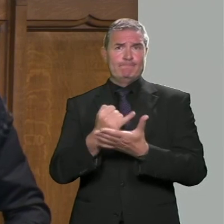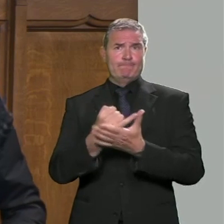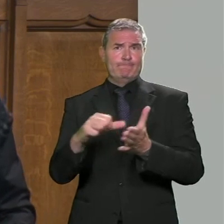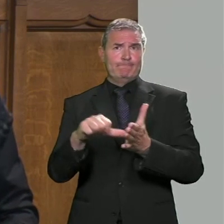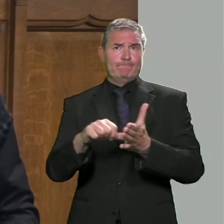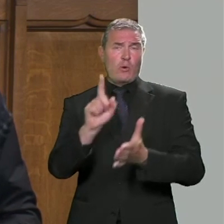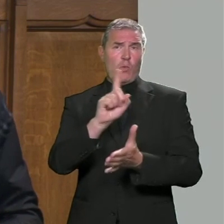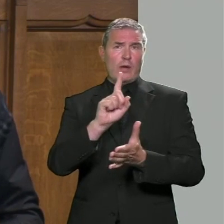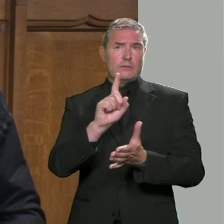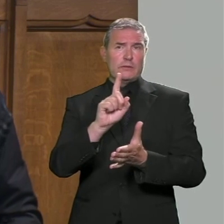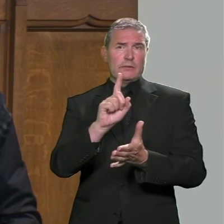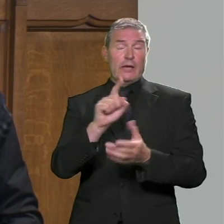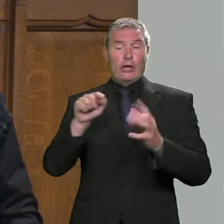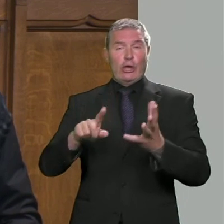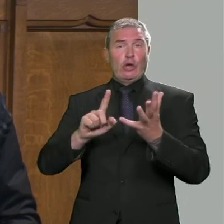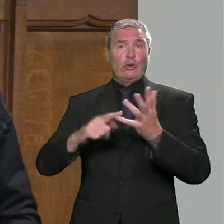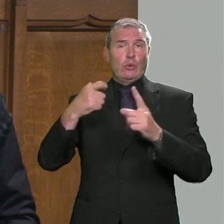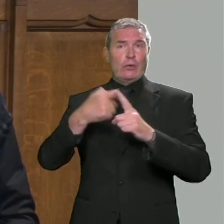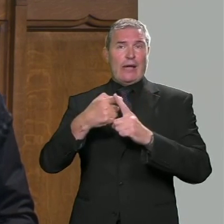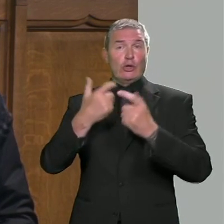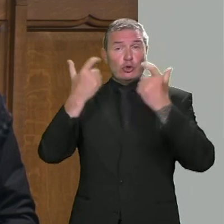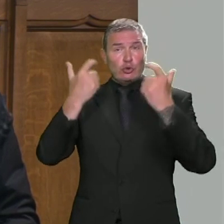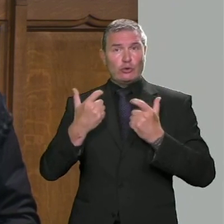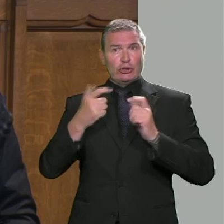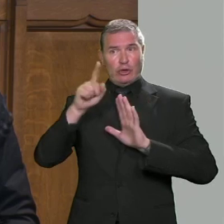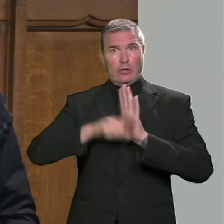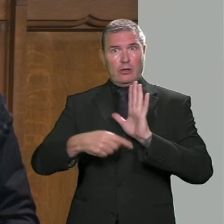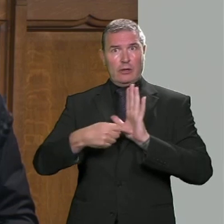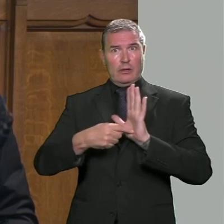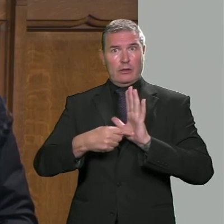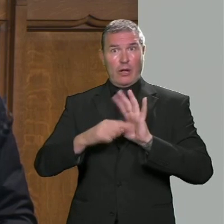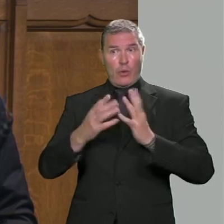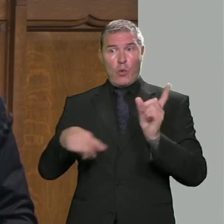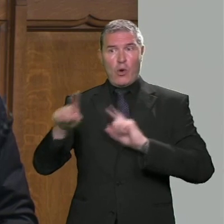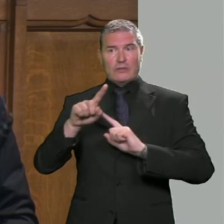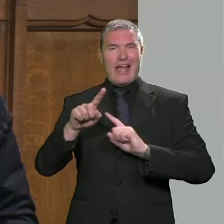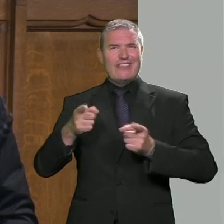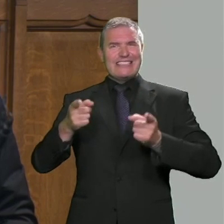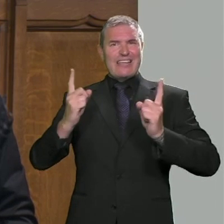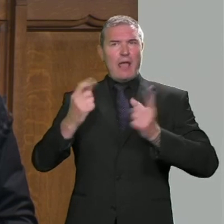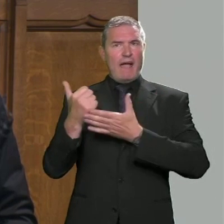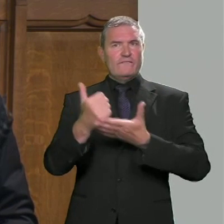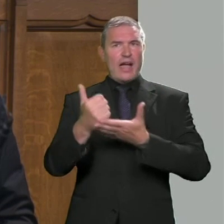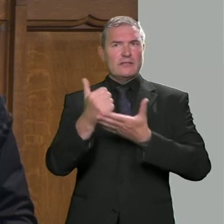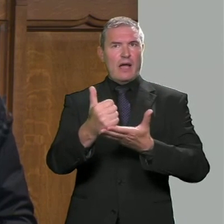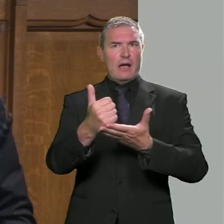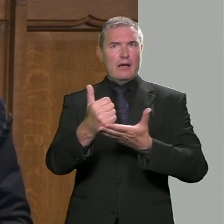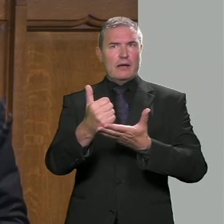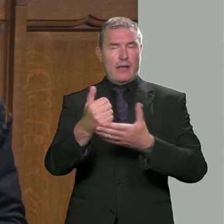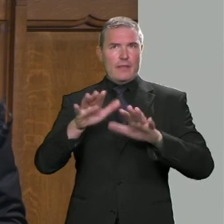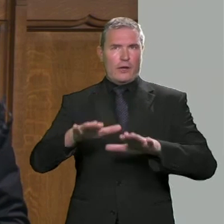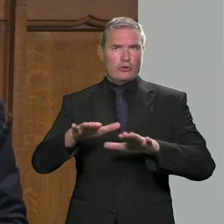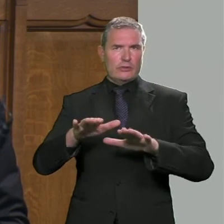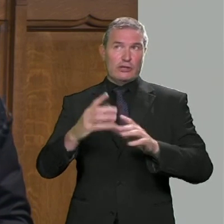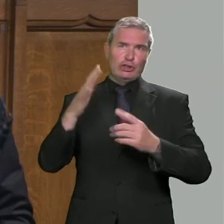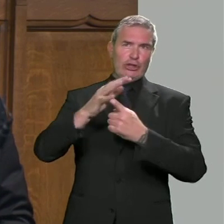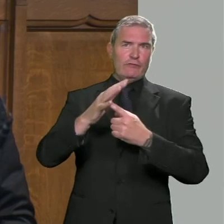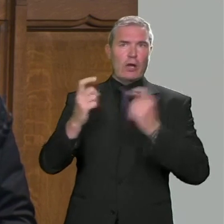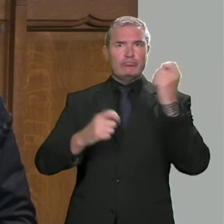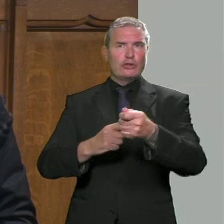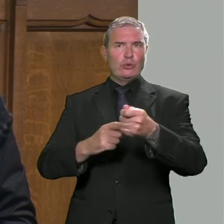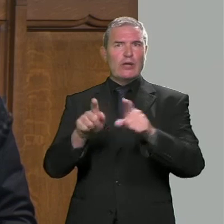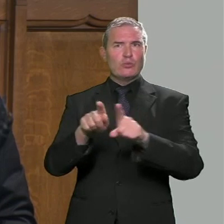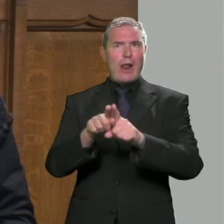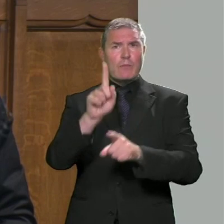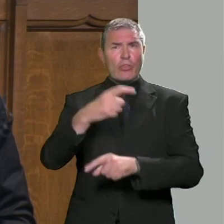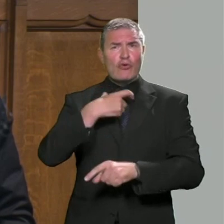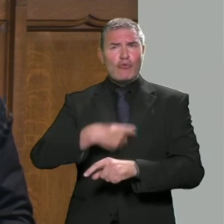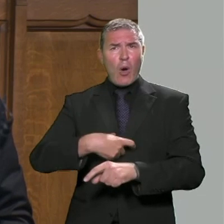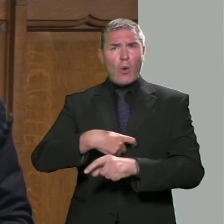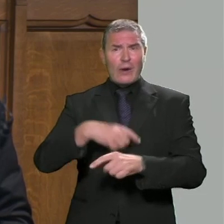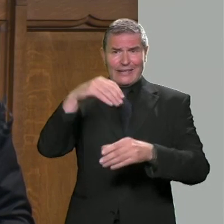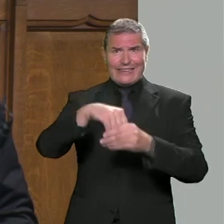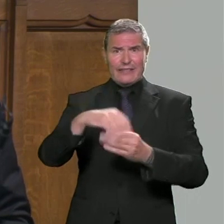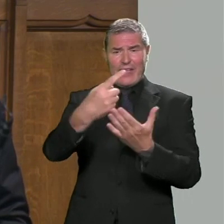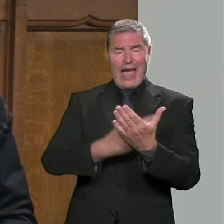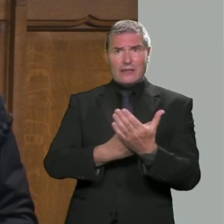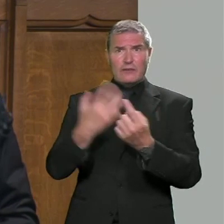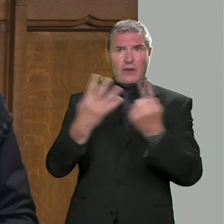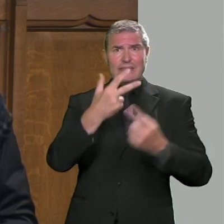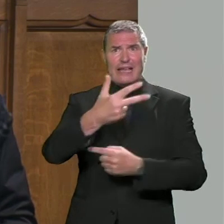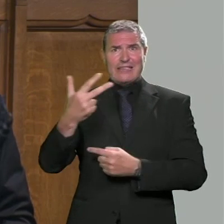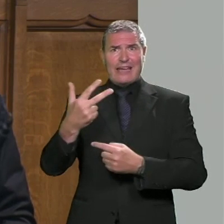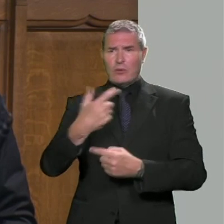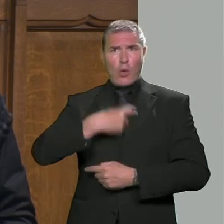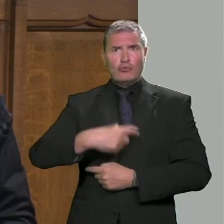In no other legal jurisdiction in the UK, or indeed in the western world, is the Government’s senior legal adviser simultaneously the country’s chief prosecutor; yet the role is enshrined in the Scotland Act 1998.